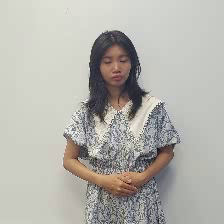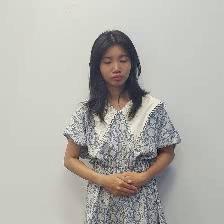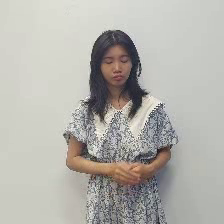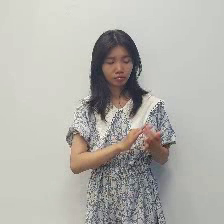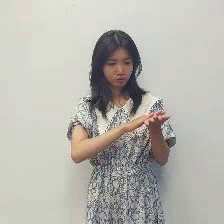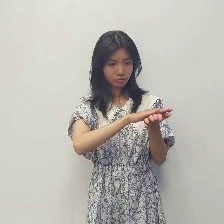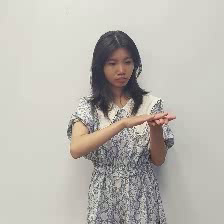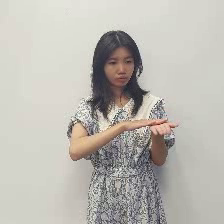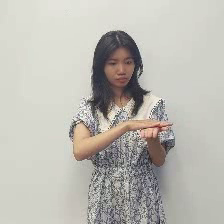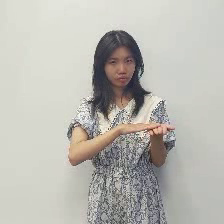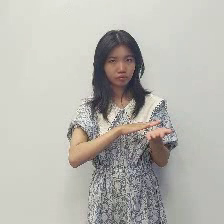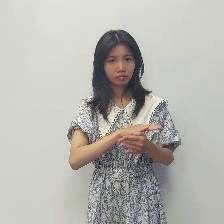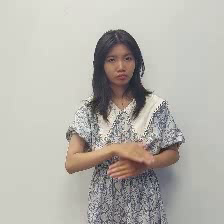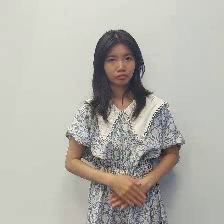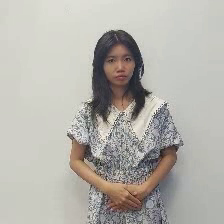Xin lỗi